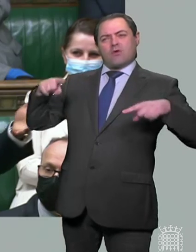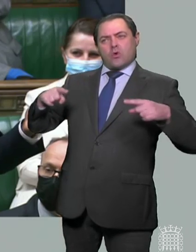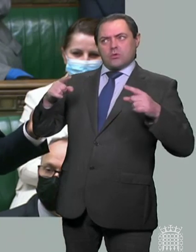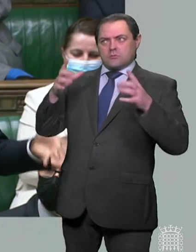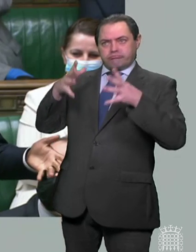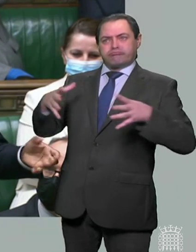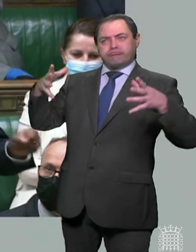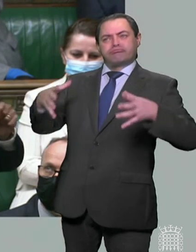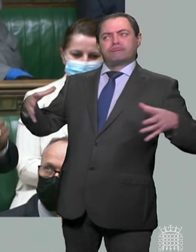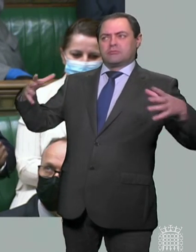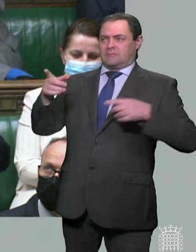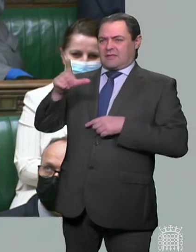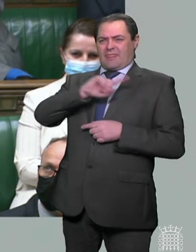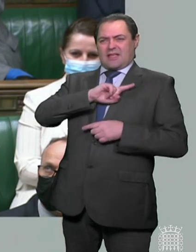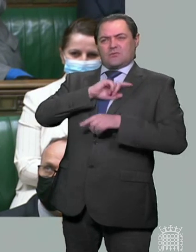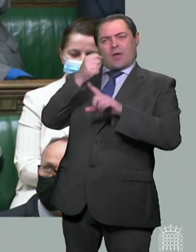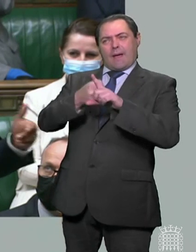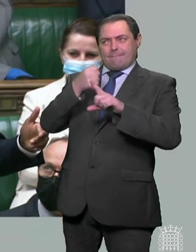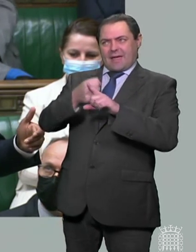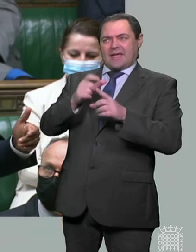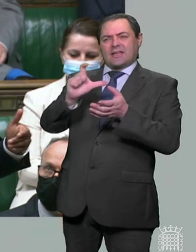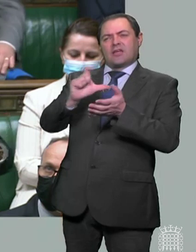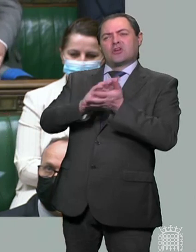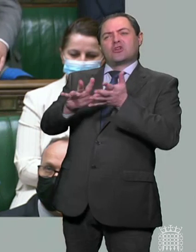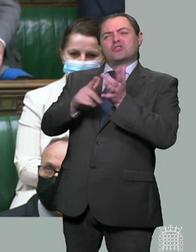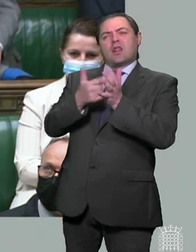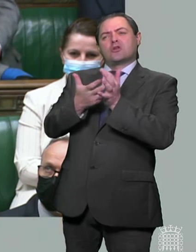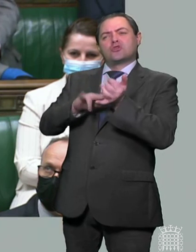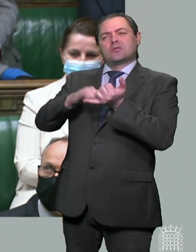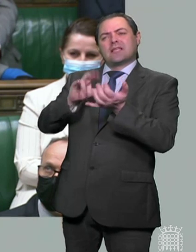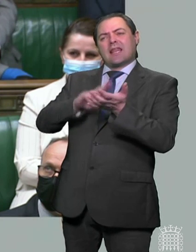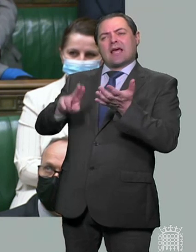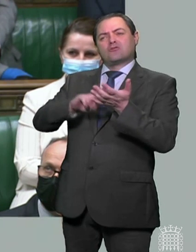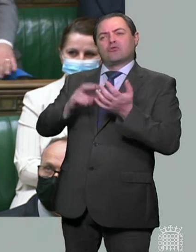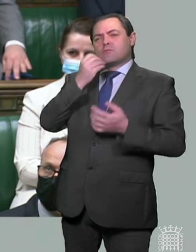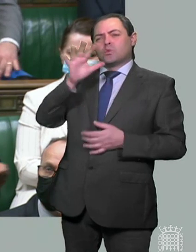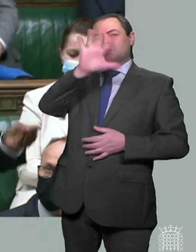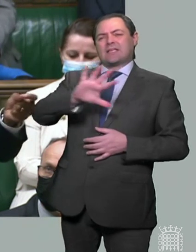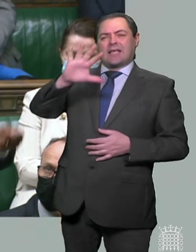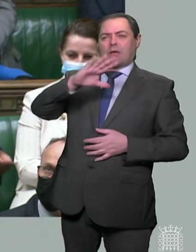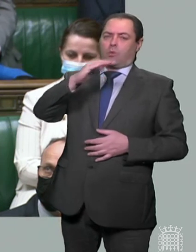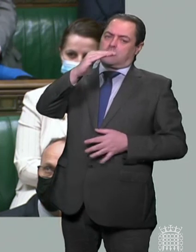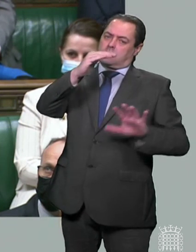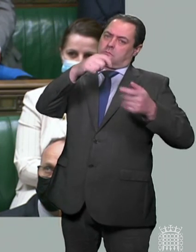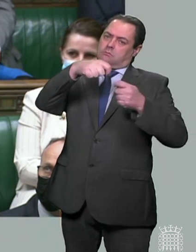Indeed, that is why I am campaigning to extend the Chilterns area of outstanding natural beauty towards the south-west of Hitchin.